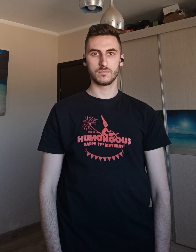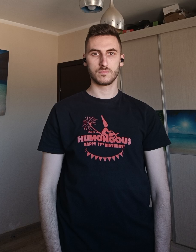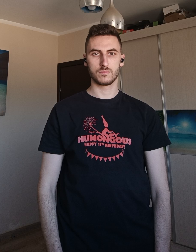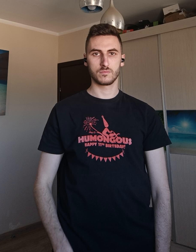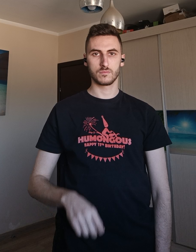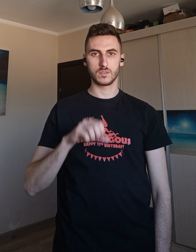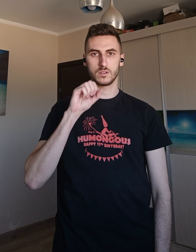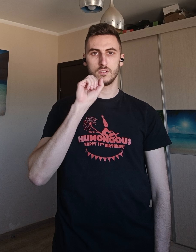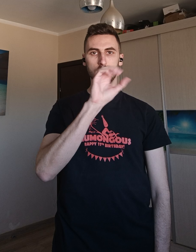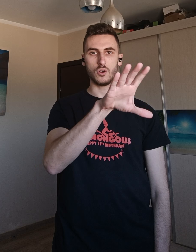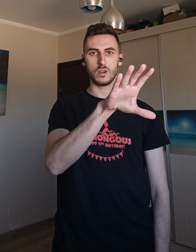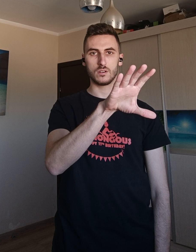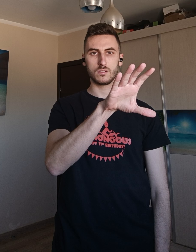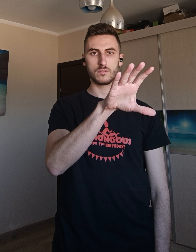לשלוח